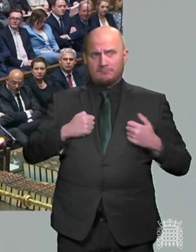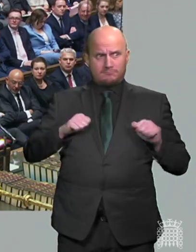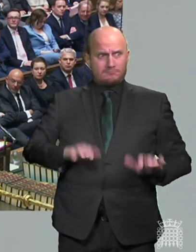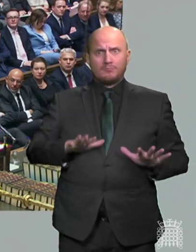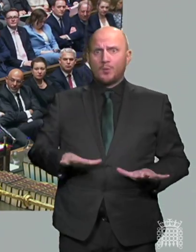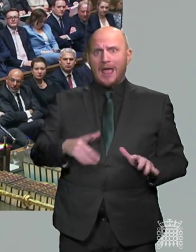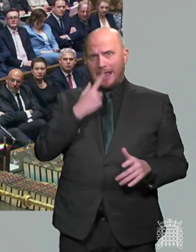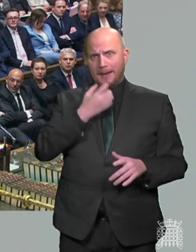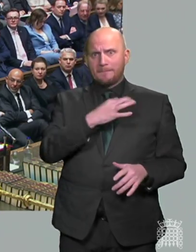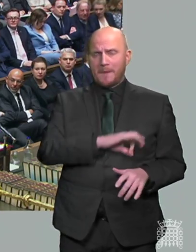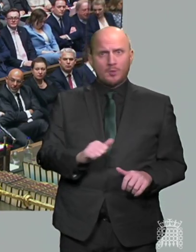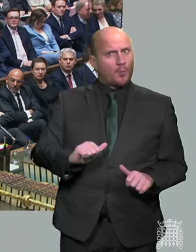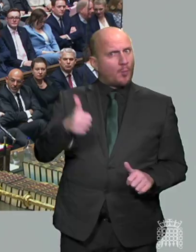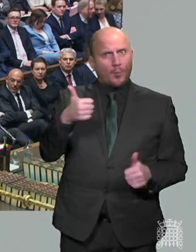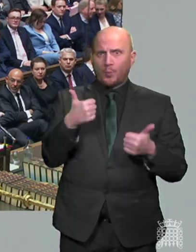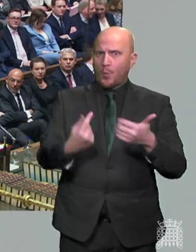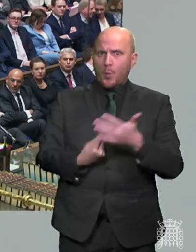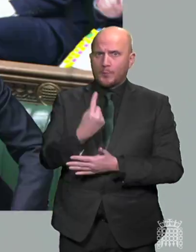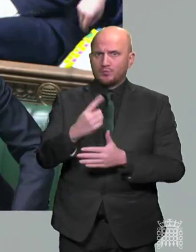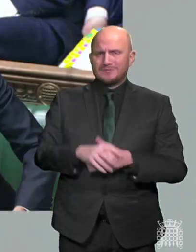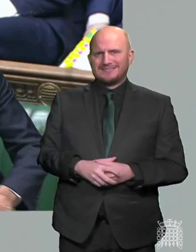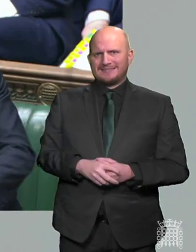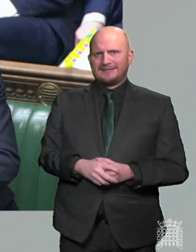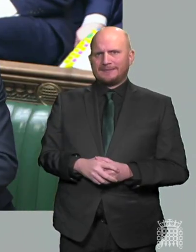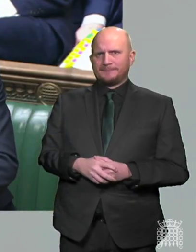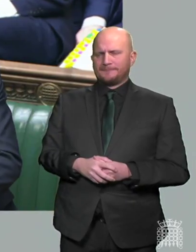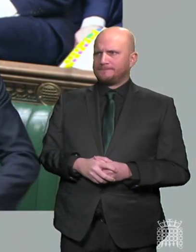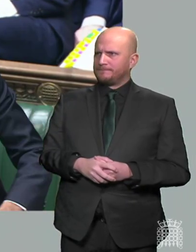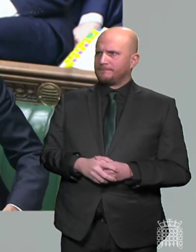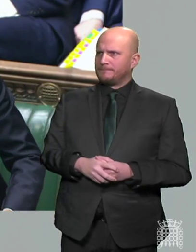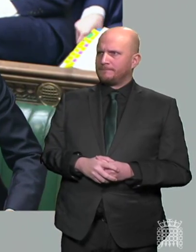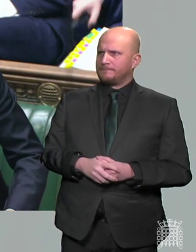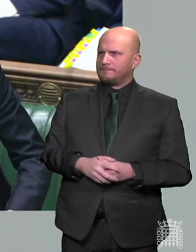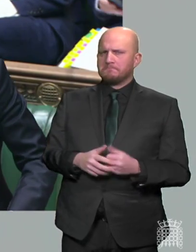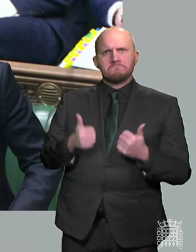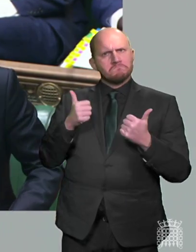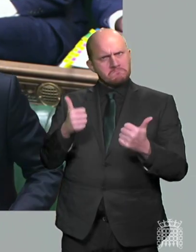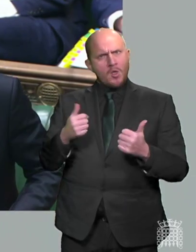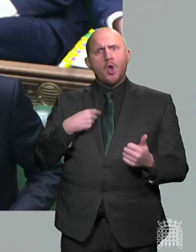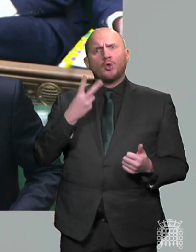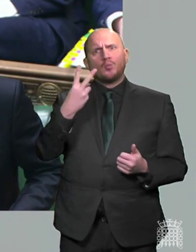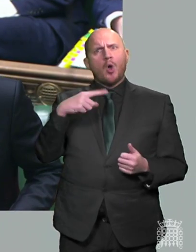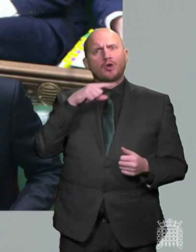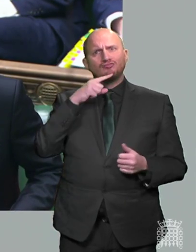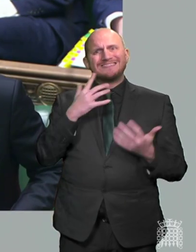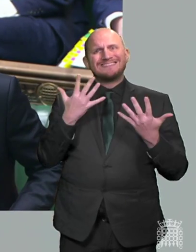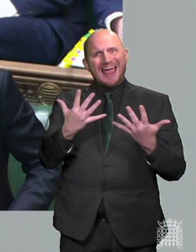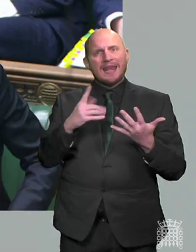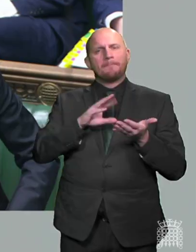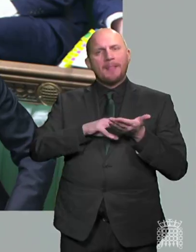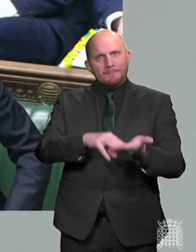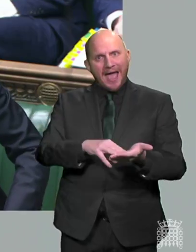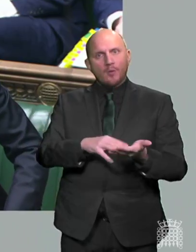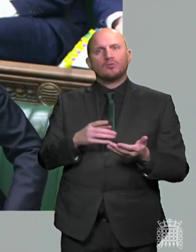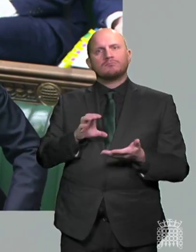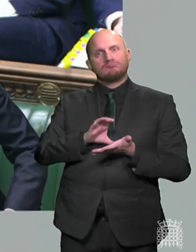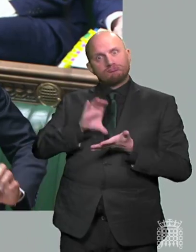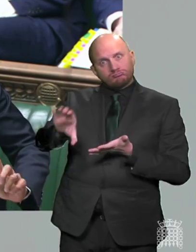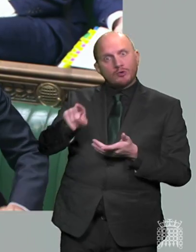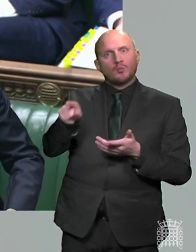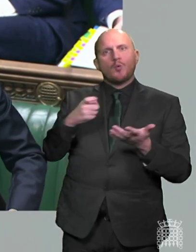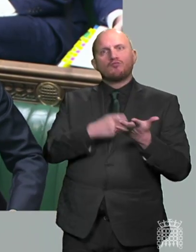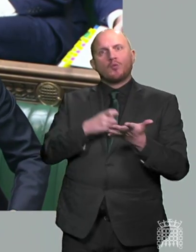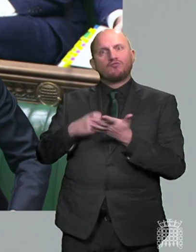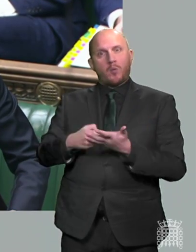My honourable Friend makes an excellent point. I am delighted that the Government awarded £210 million to Rolls-Royce SMR last year for research and development.